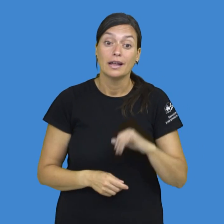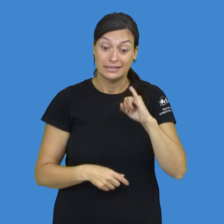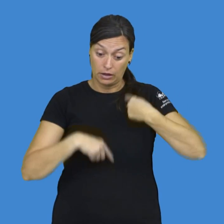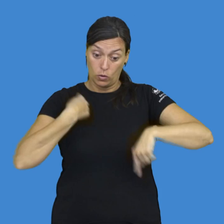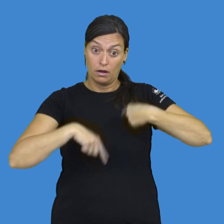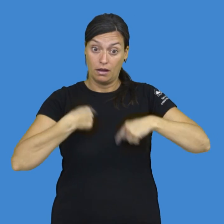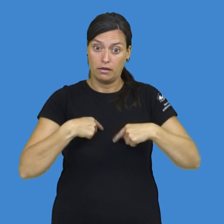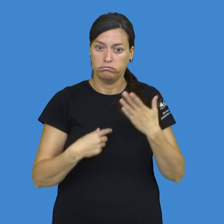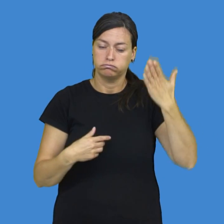circulación